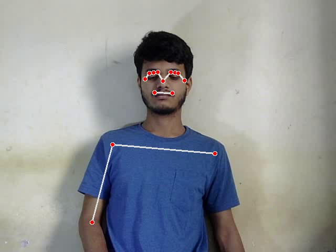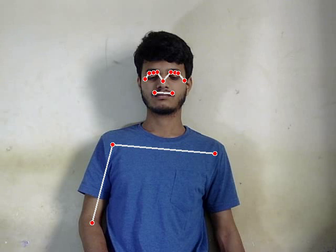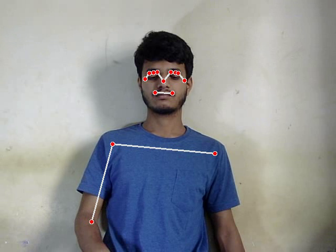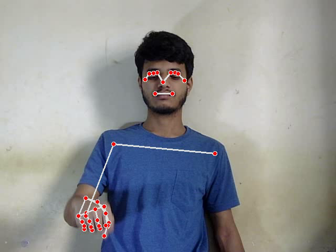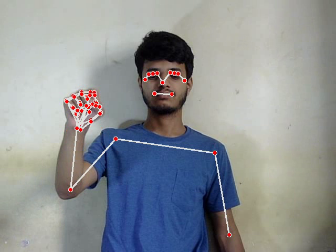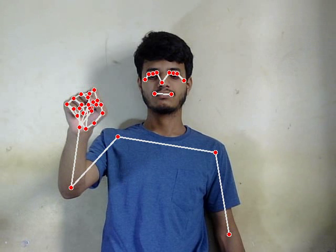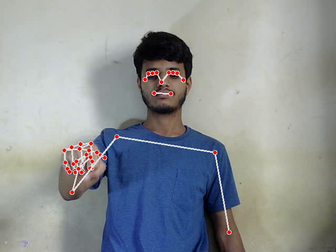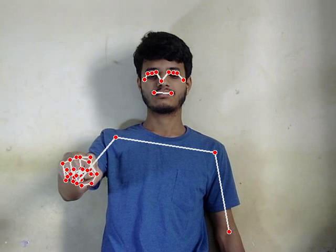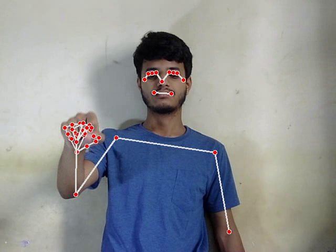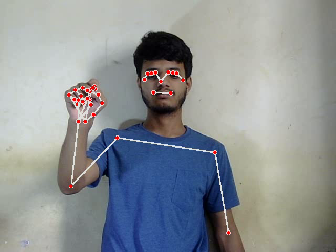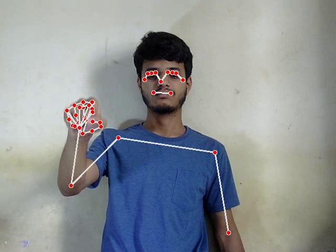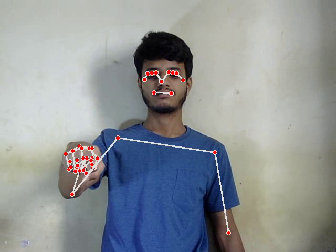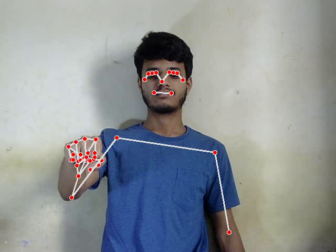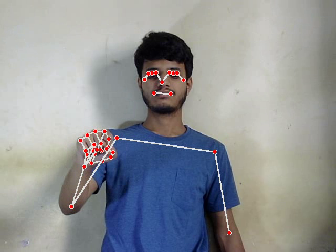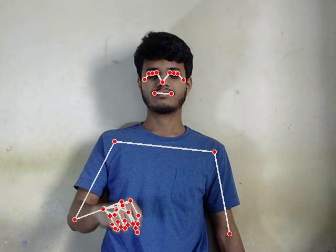yes